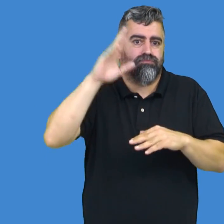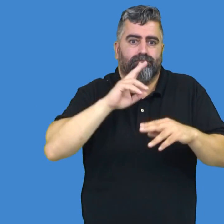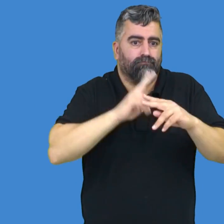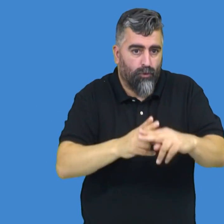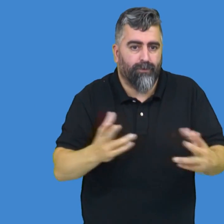nombre